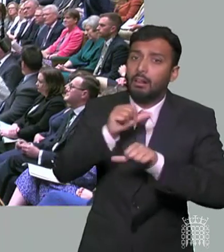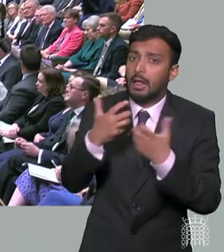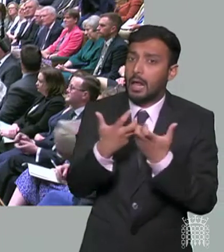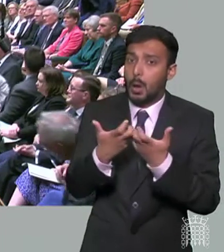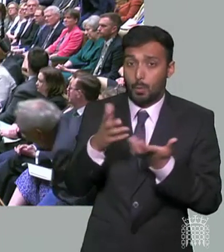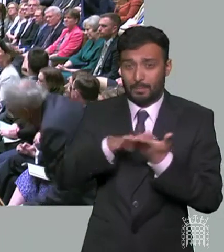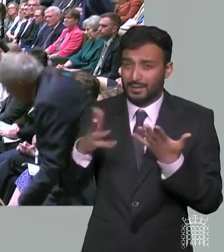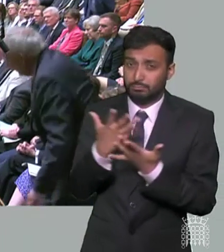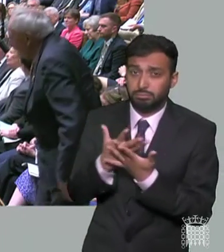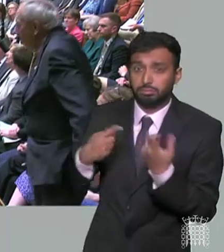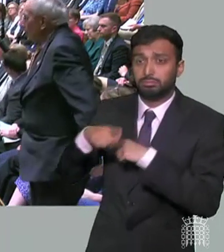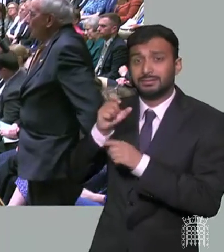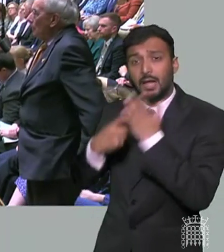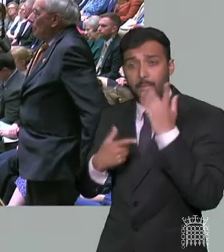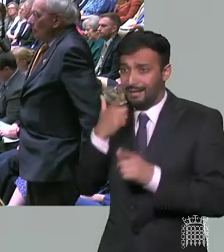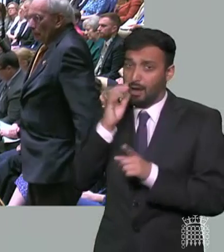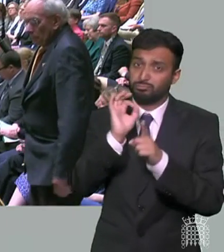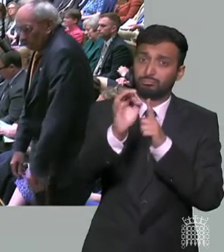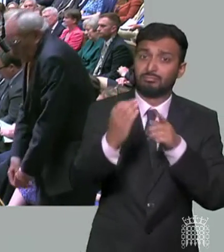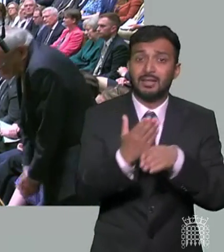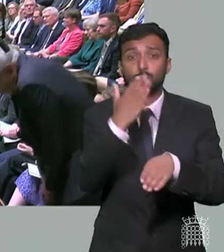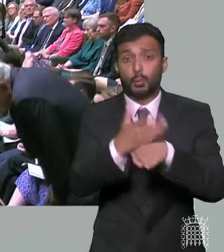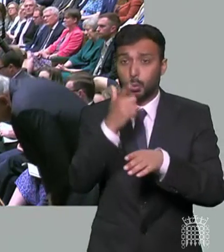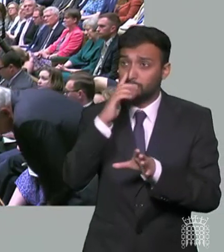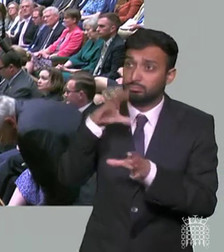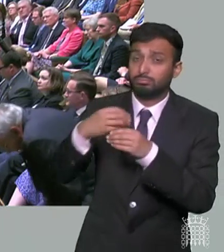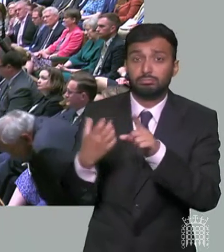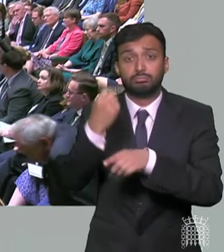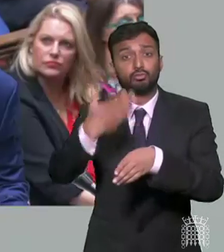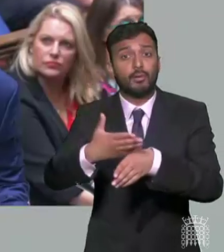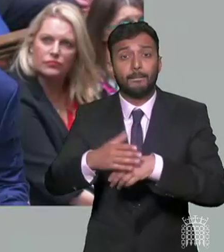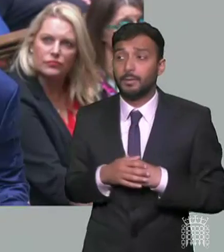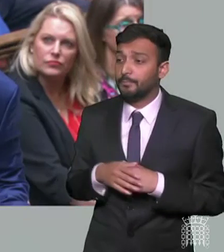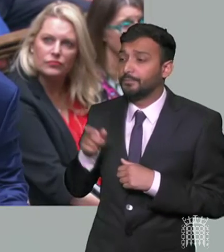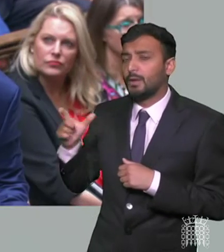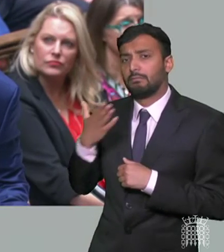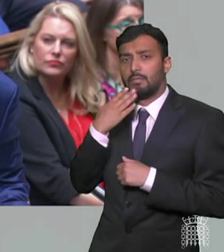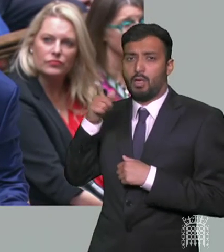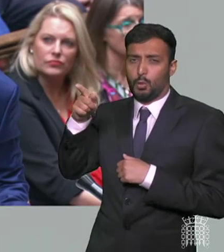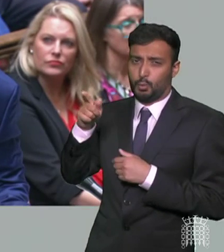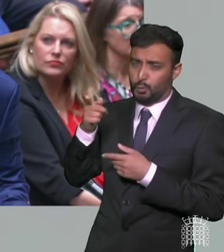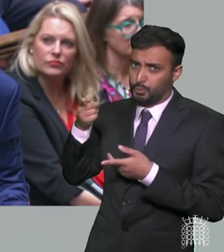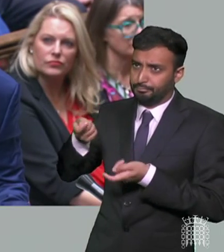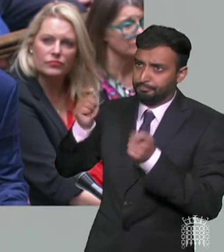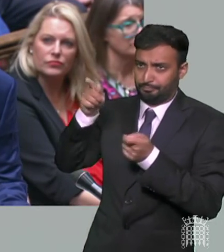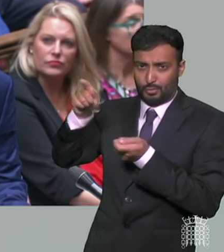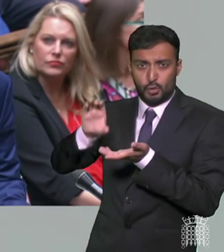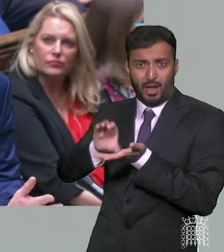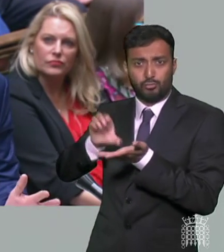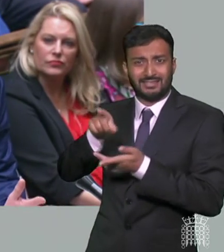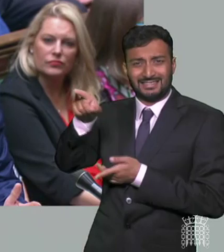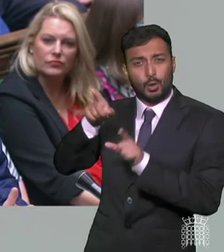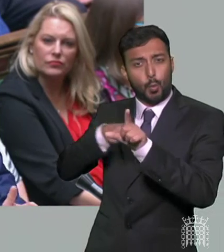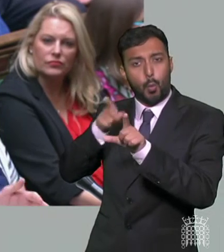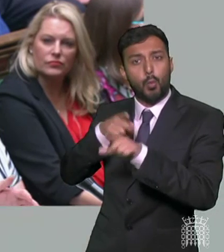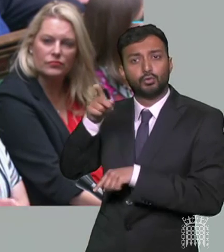I thank my honourable Friend for raising the work of Disability Action Yorkshire, which is doing terrific work in his constituency.